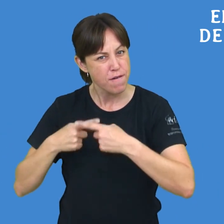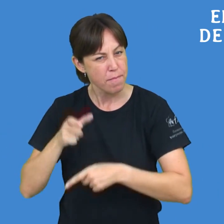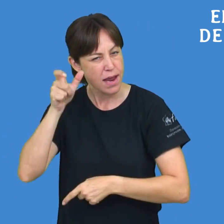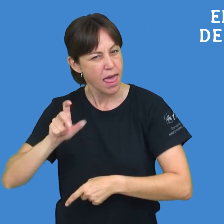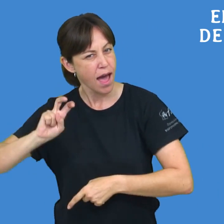persona